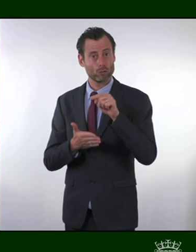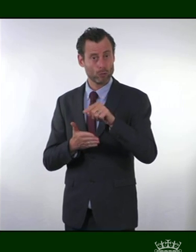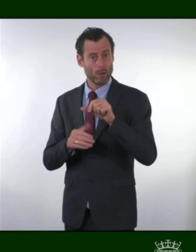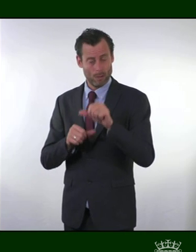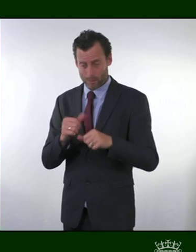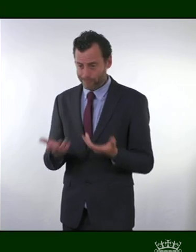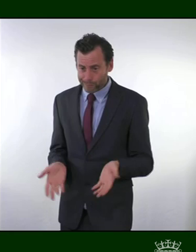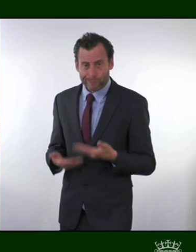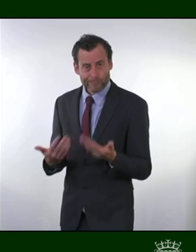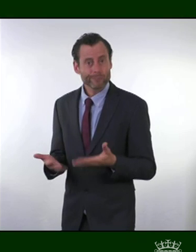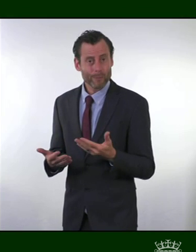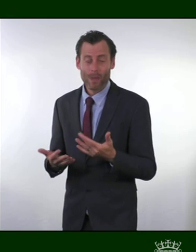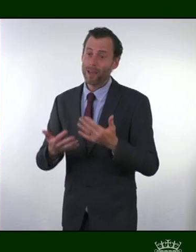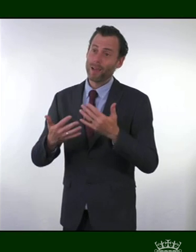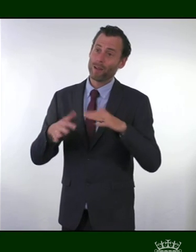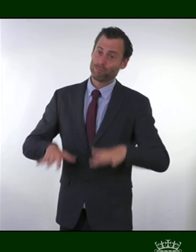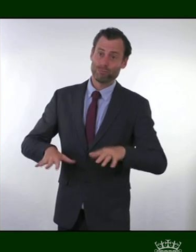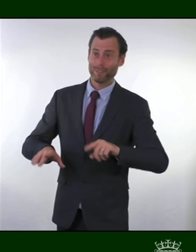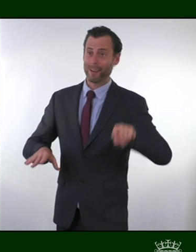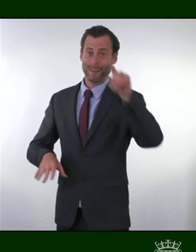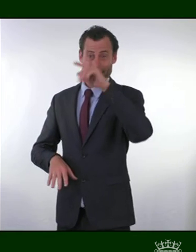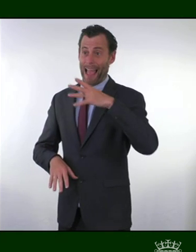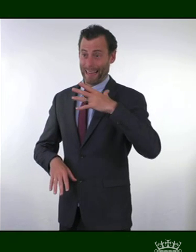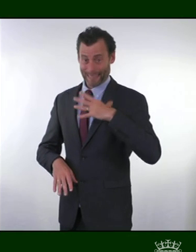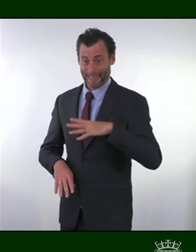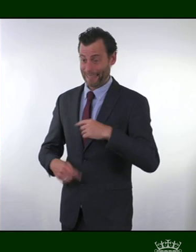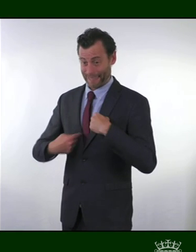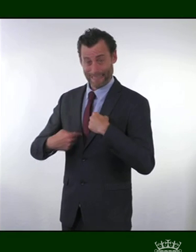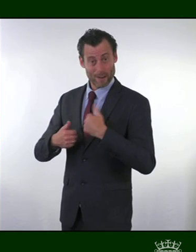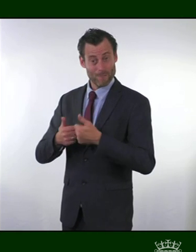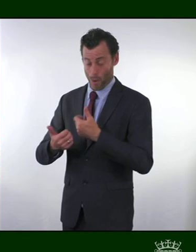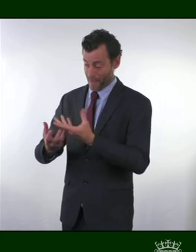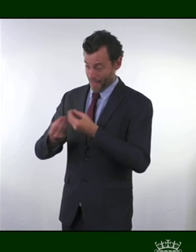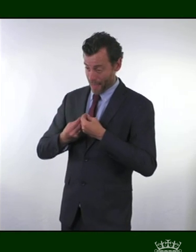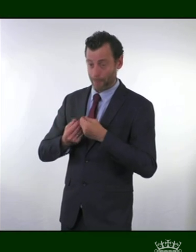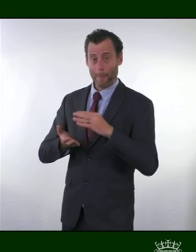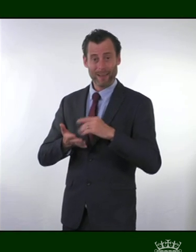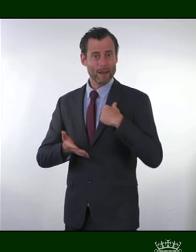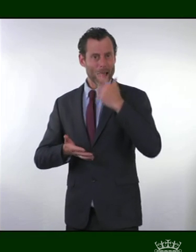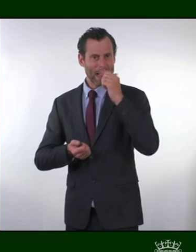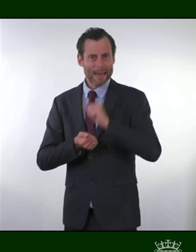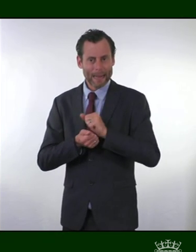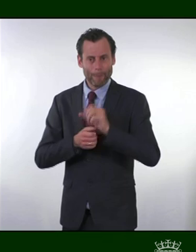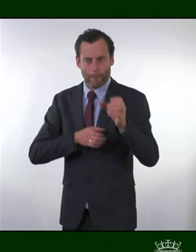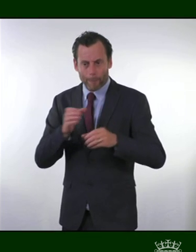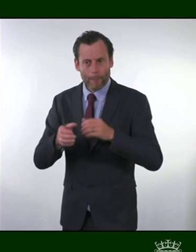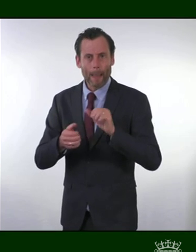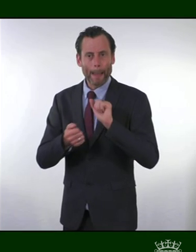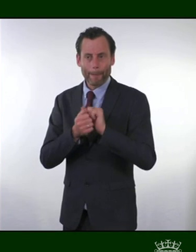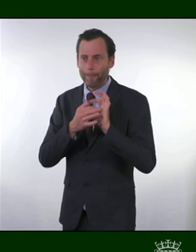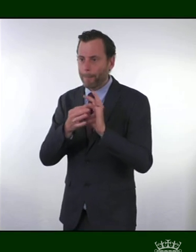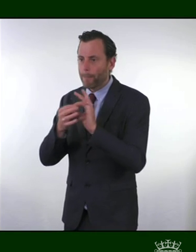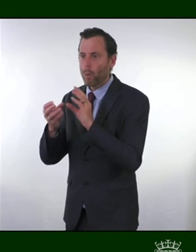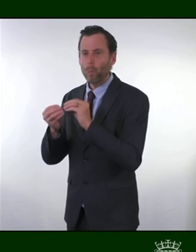Large parts of industrial Britain need help to get through this—to keep their employees in jobs and keep their suppliers in jobs.